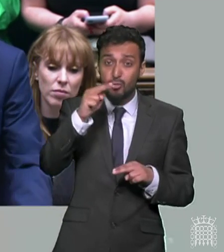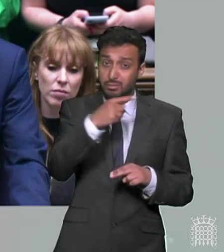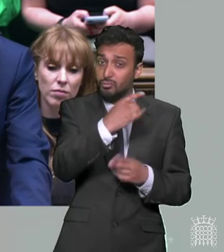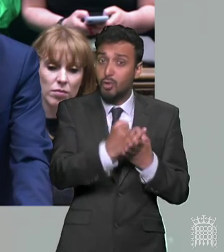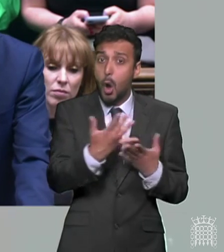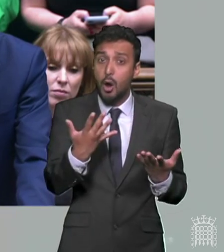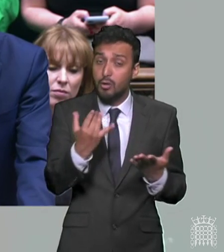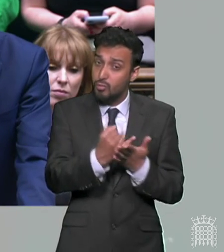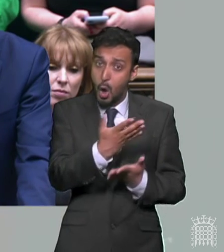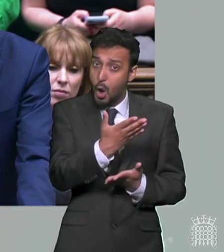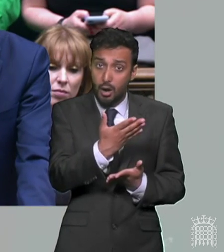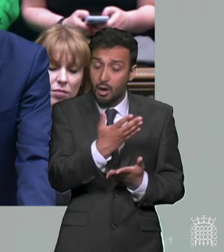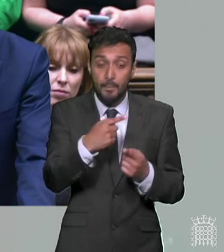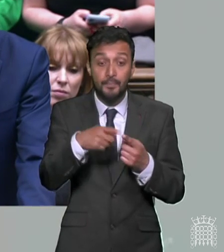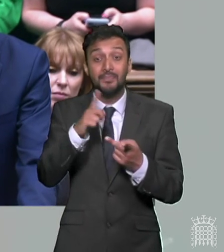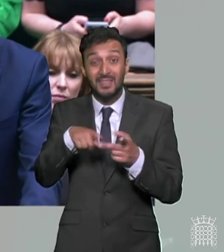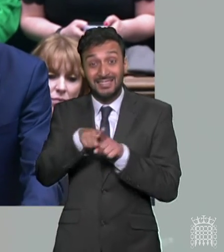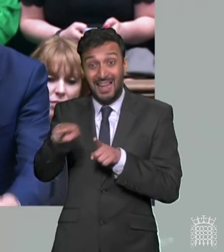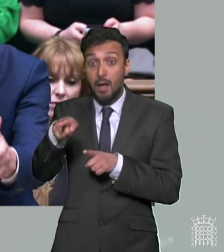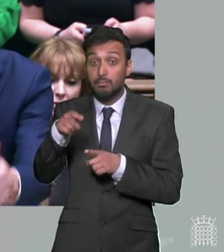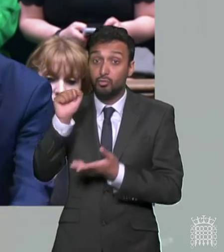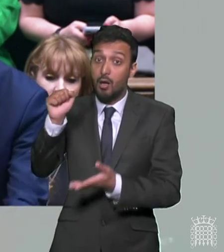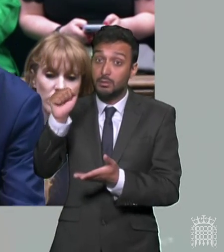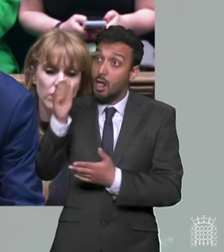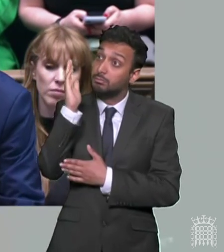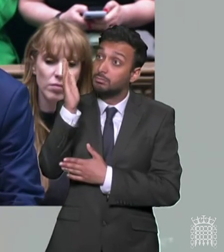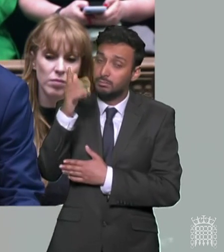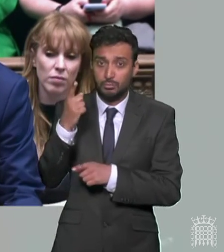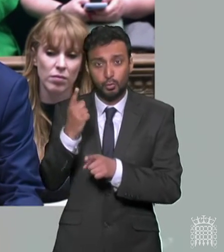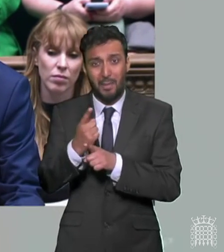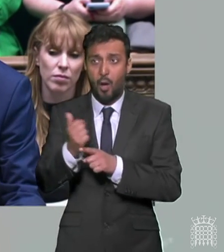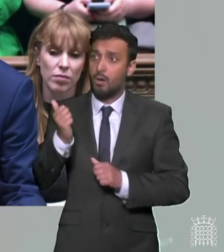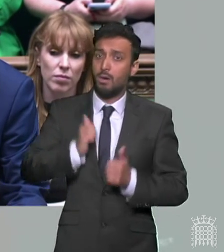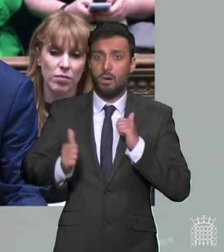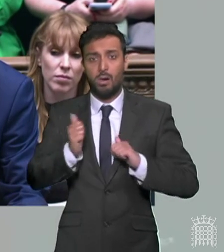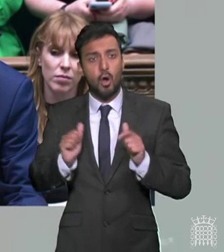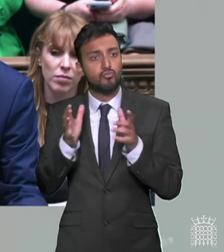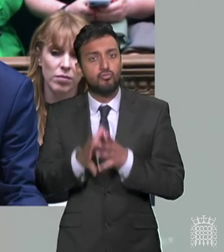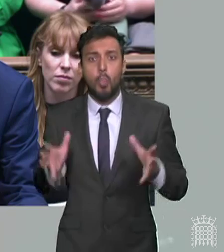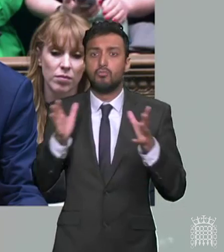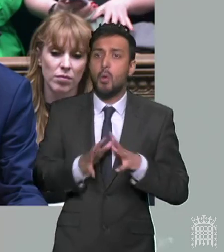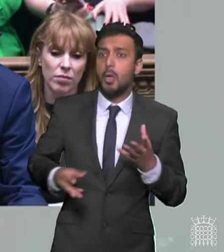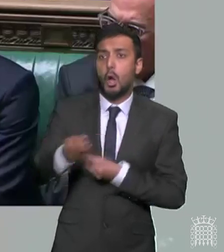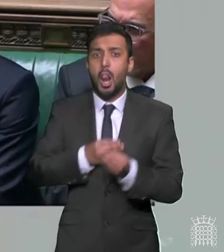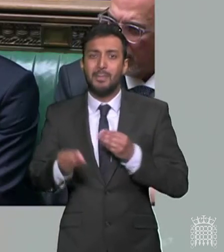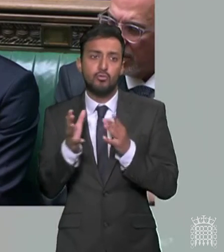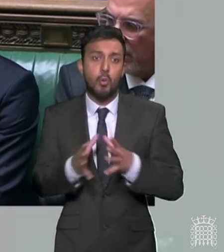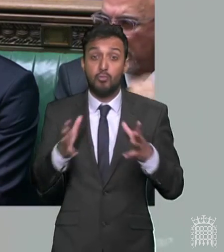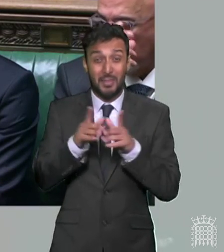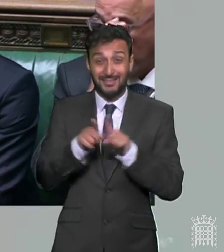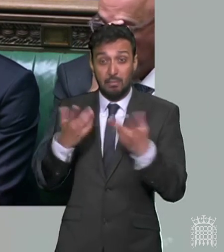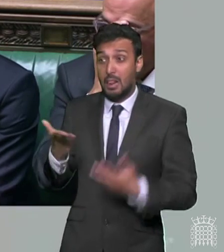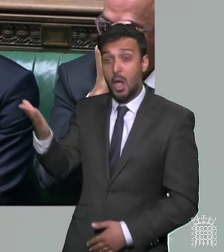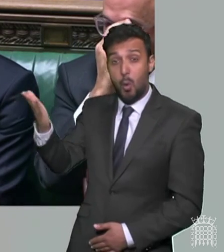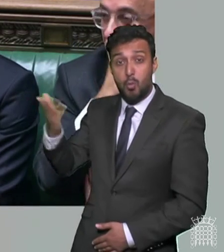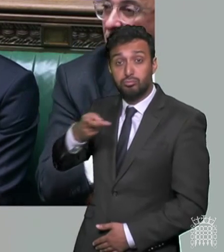In the same speech, the Chancellor boasted about growth, as the Prime Minister does today, and how we would do better than all our major competitors.